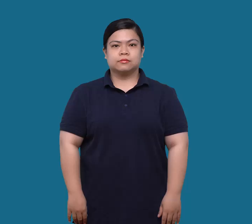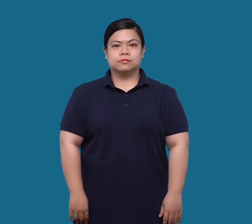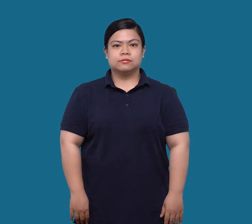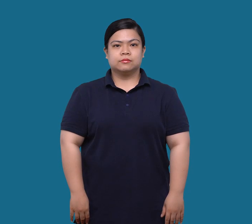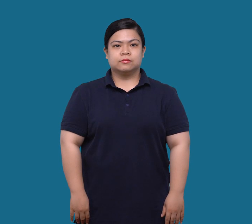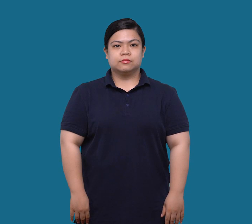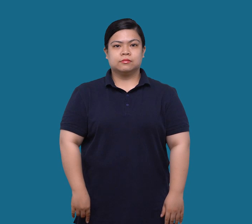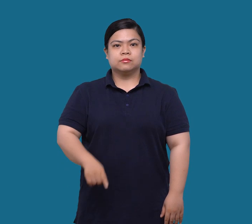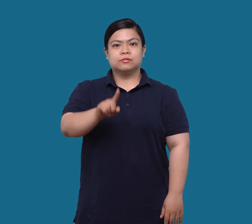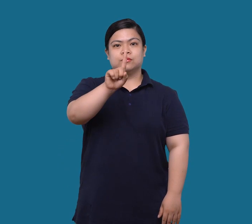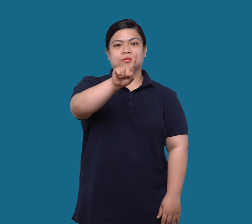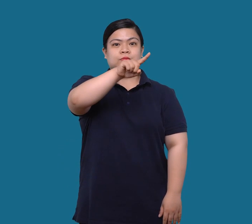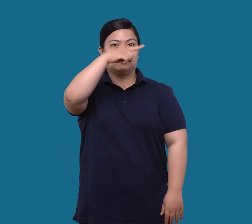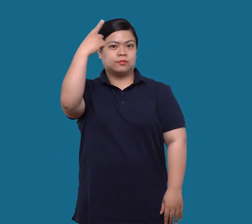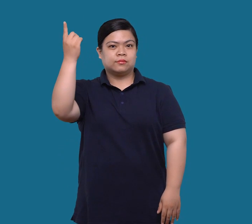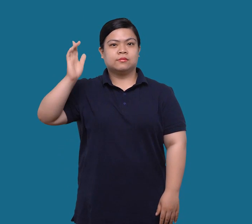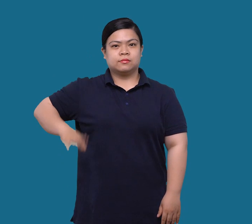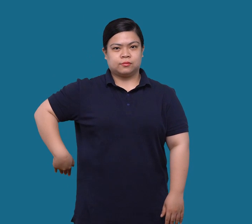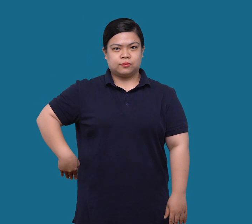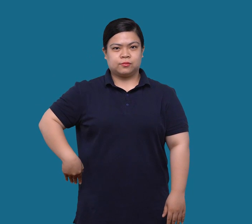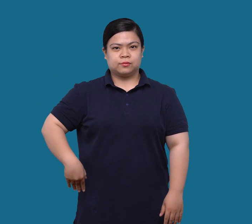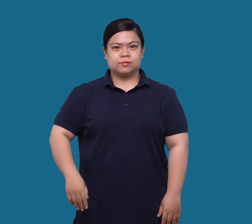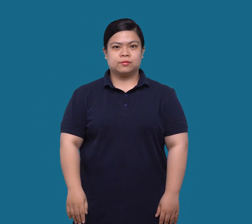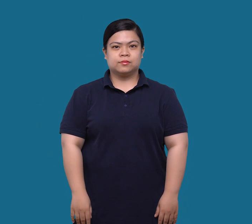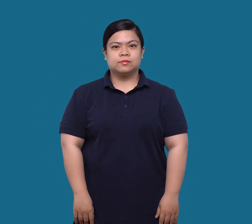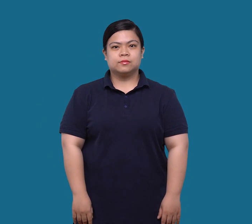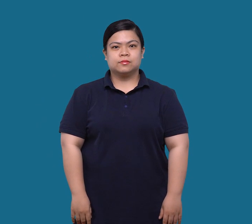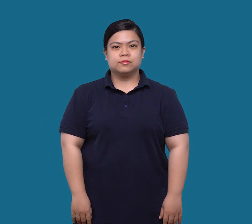tuần sau